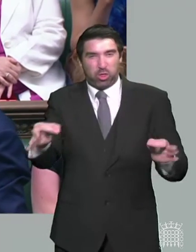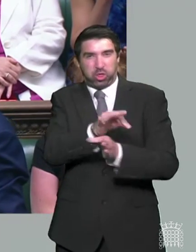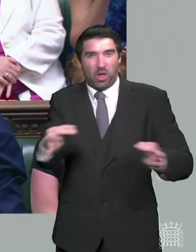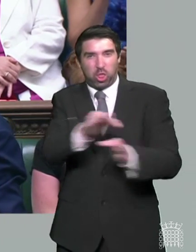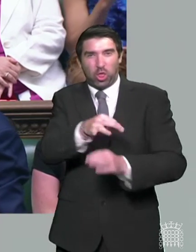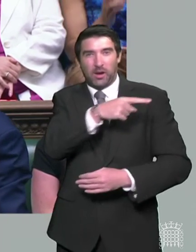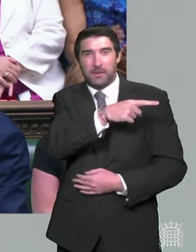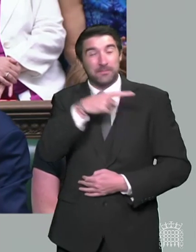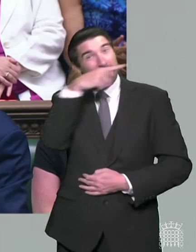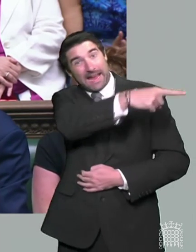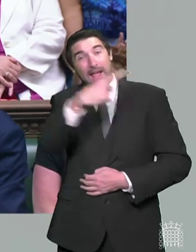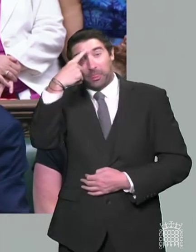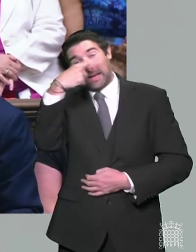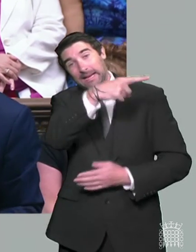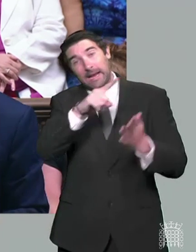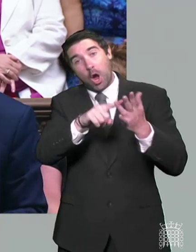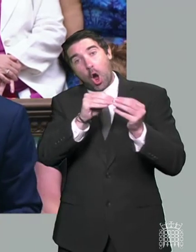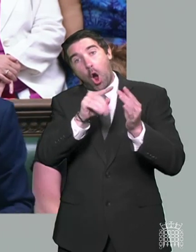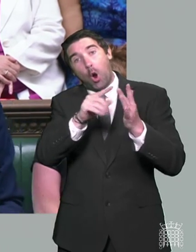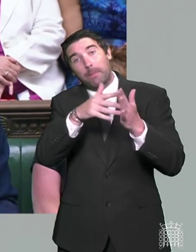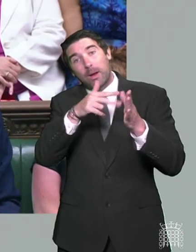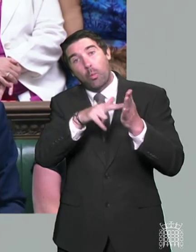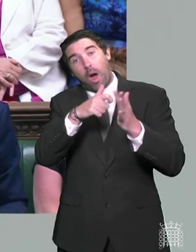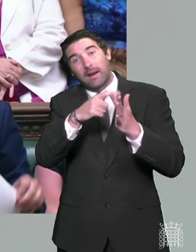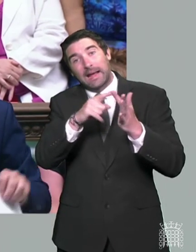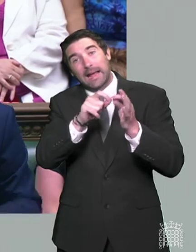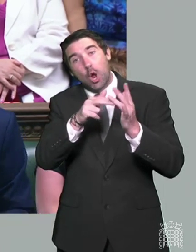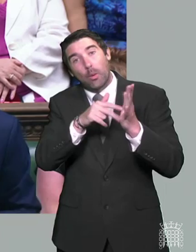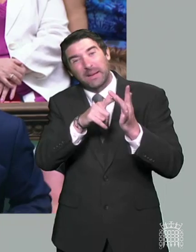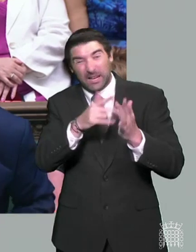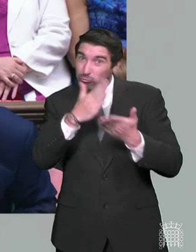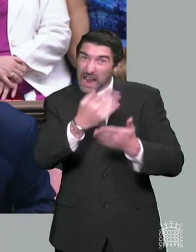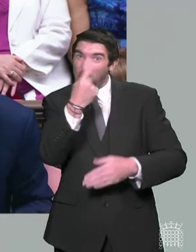He thinks he is Obi-Wan Kenobi; the truth is, he is Jabba the Hutt.